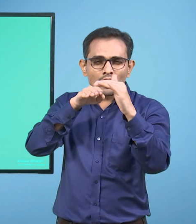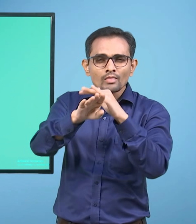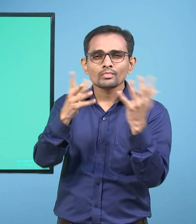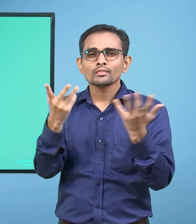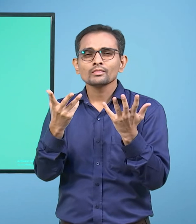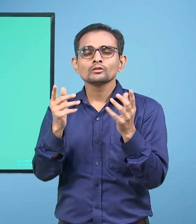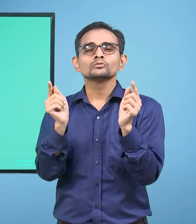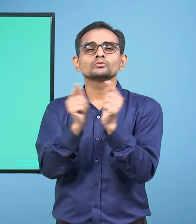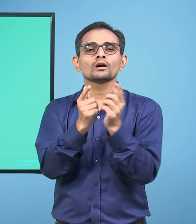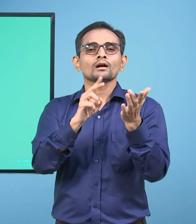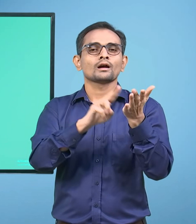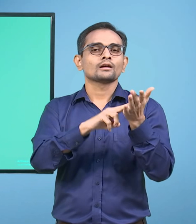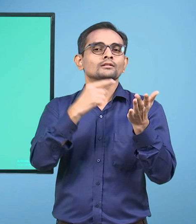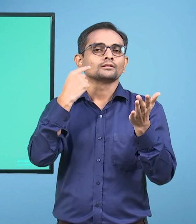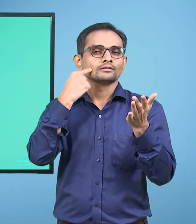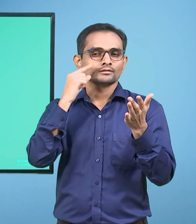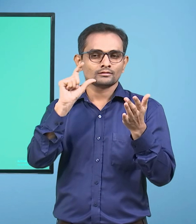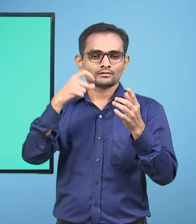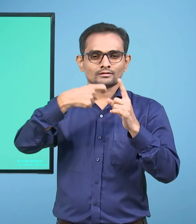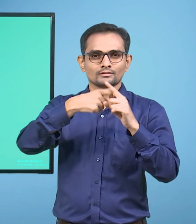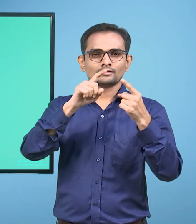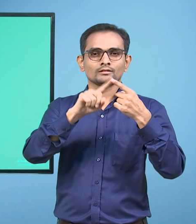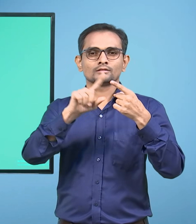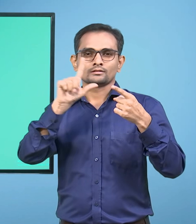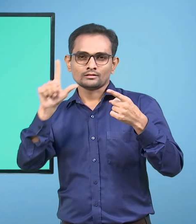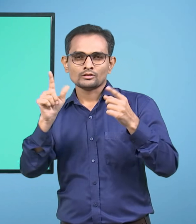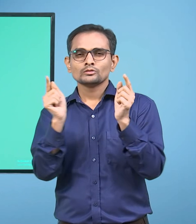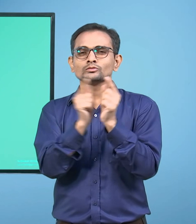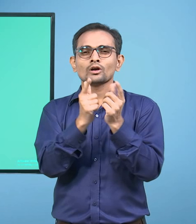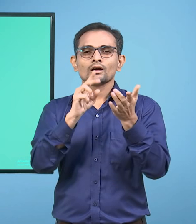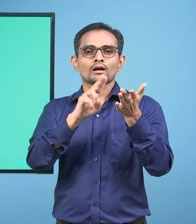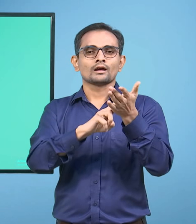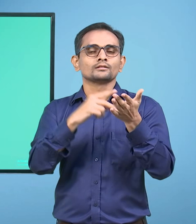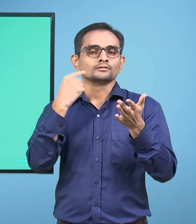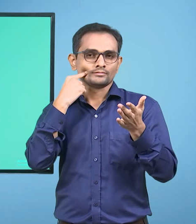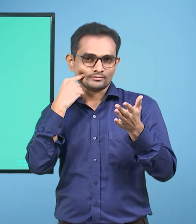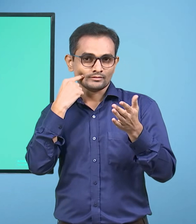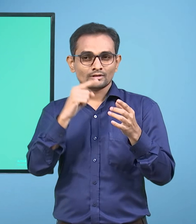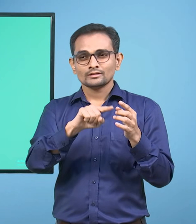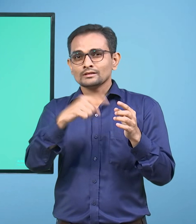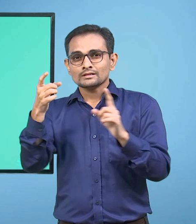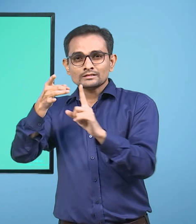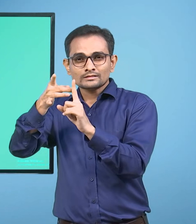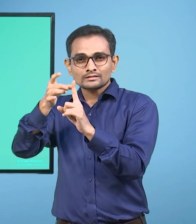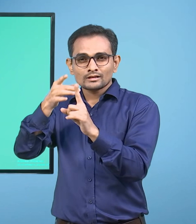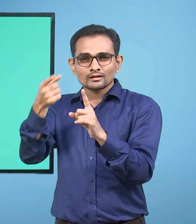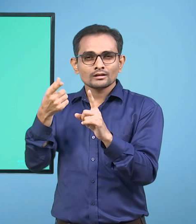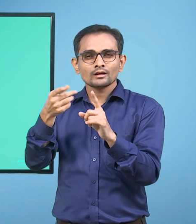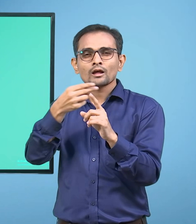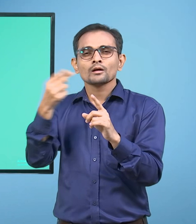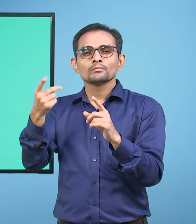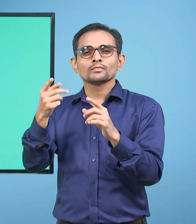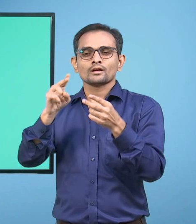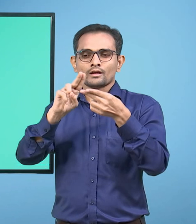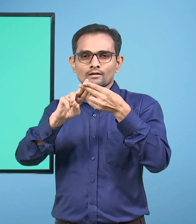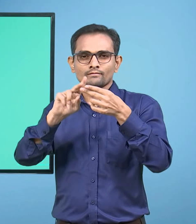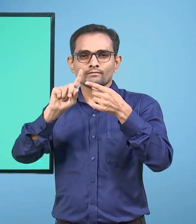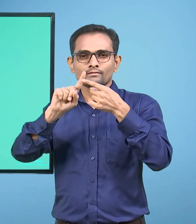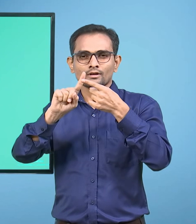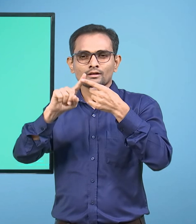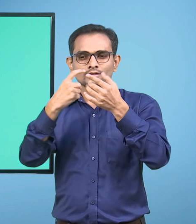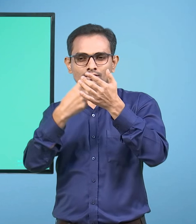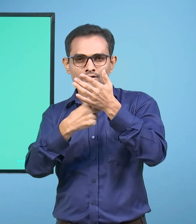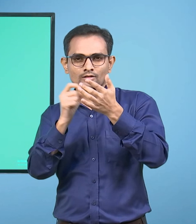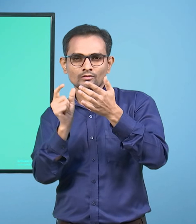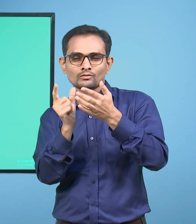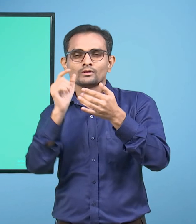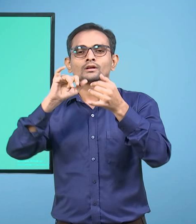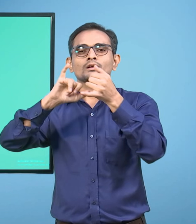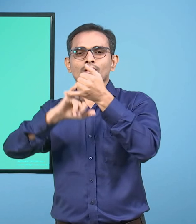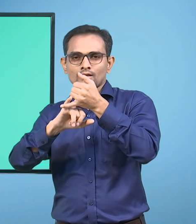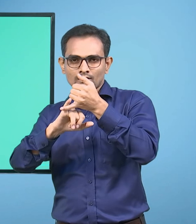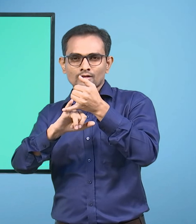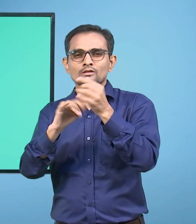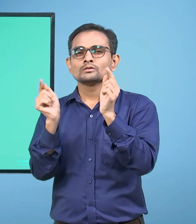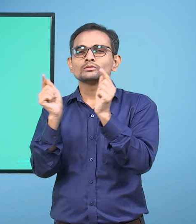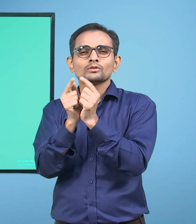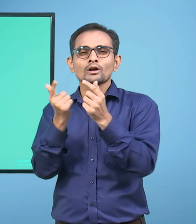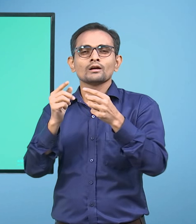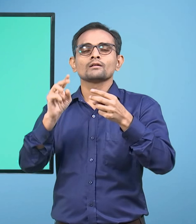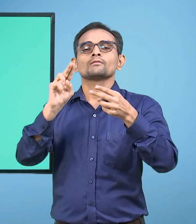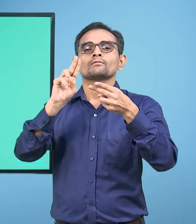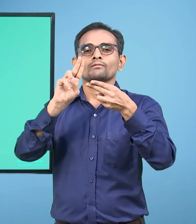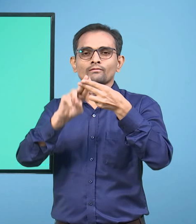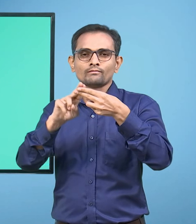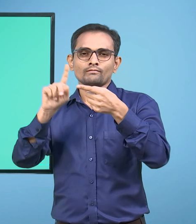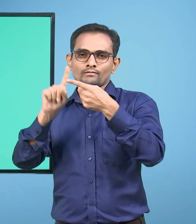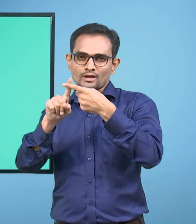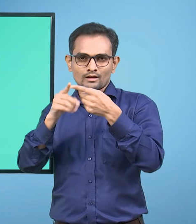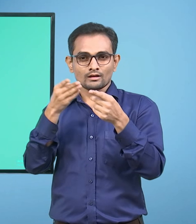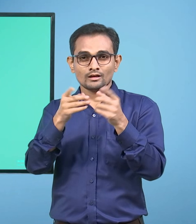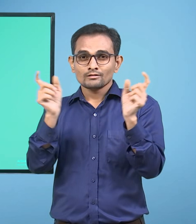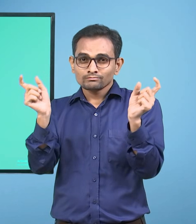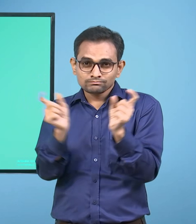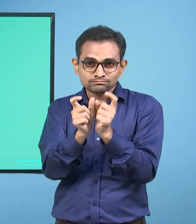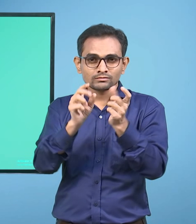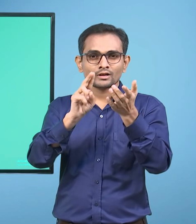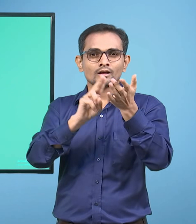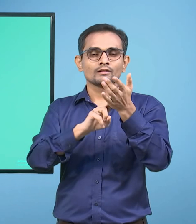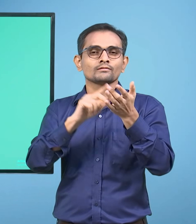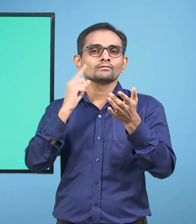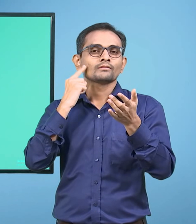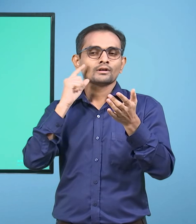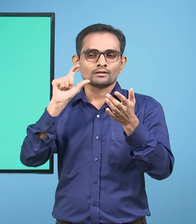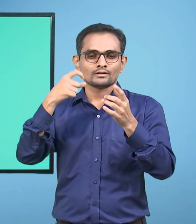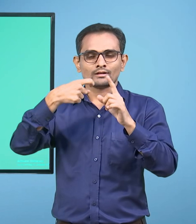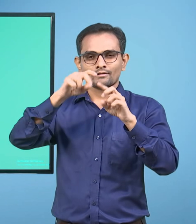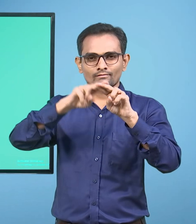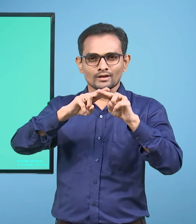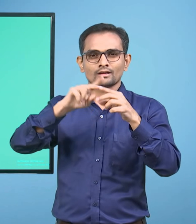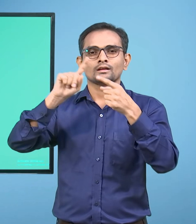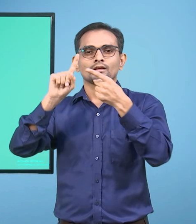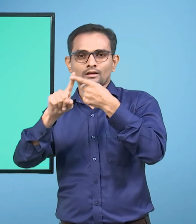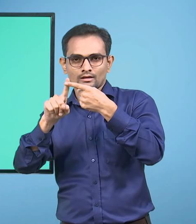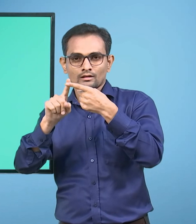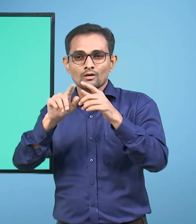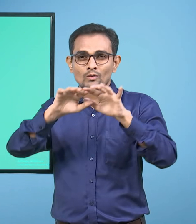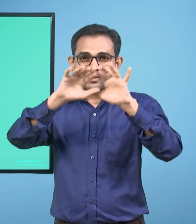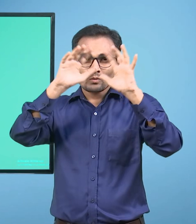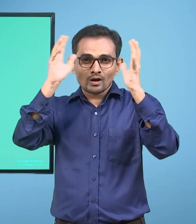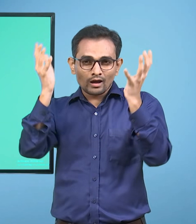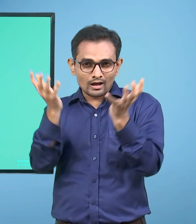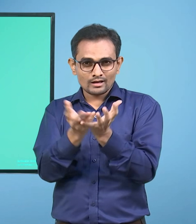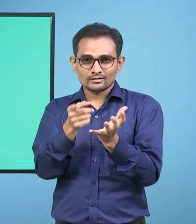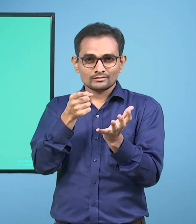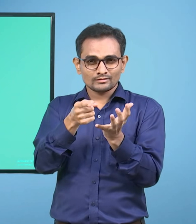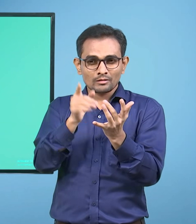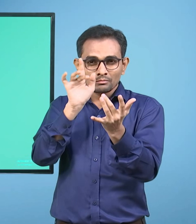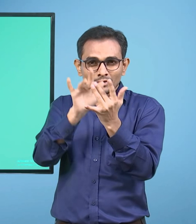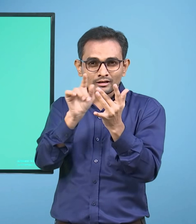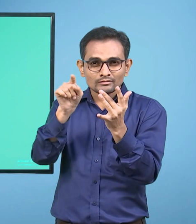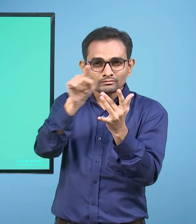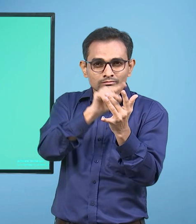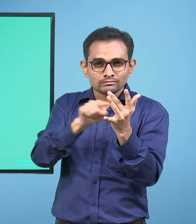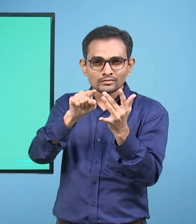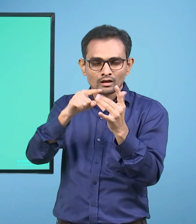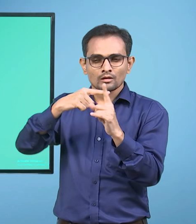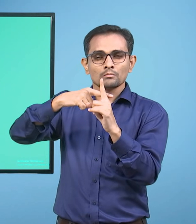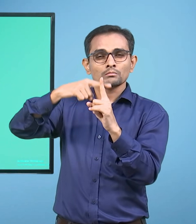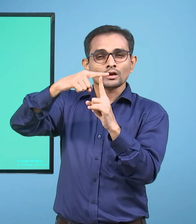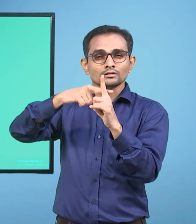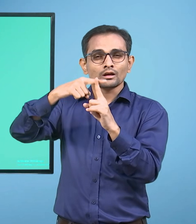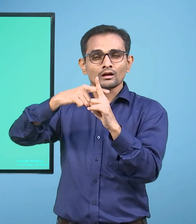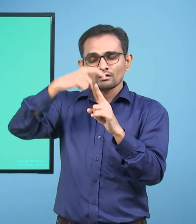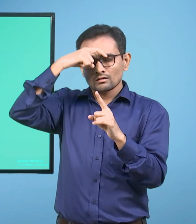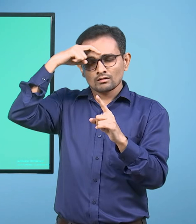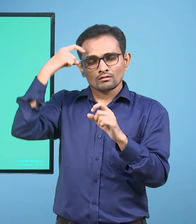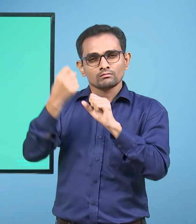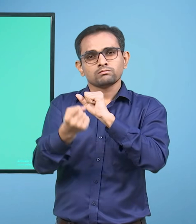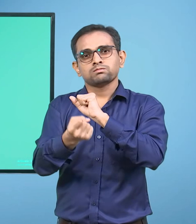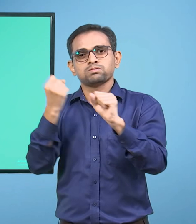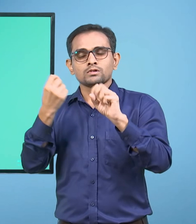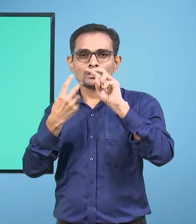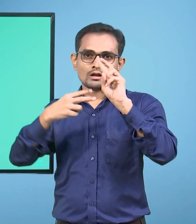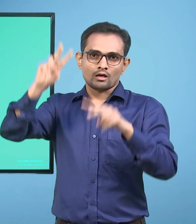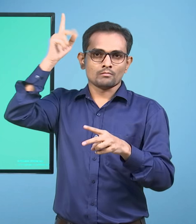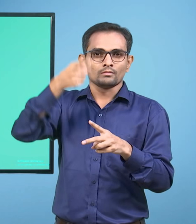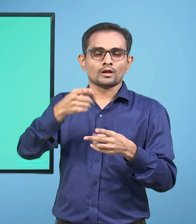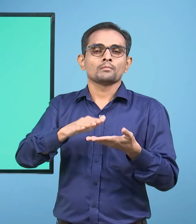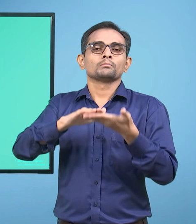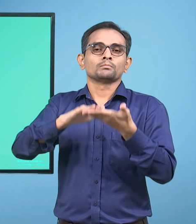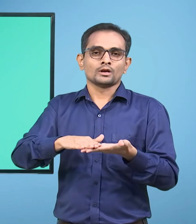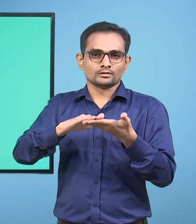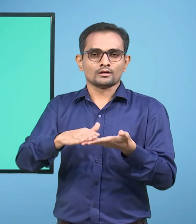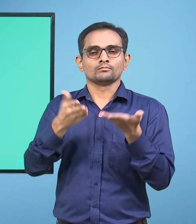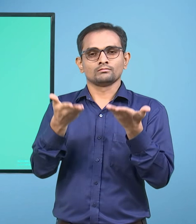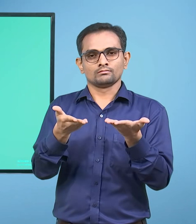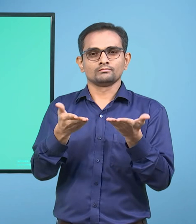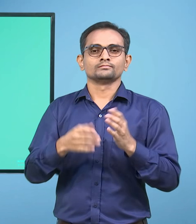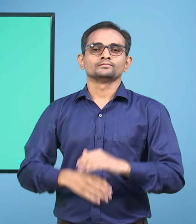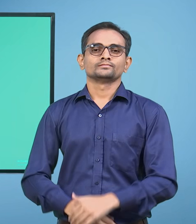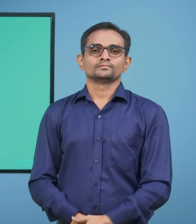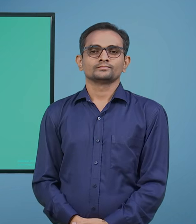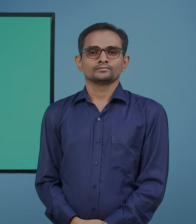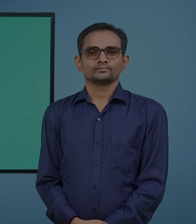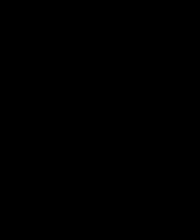It is mainly made up of nickel and iron and is called nife from ni – nickel and fe – ferrous i.e. iron. The central core has very high temperature and pressure.